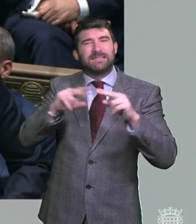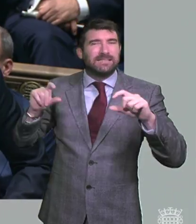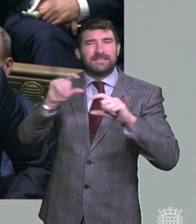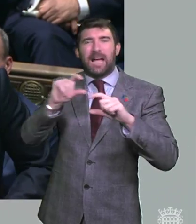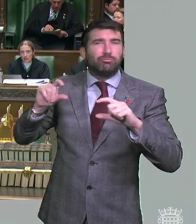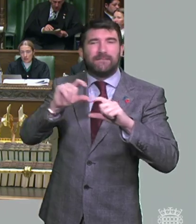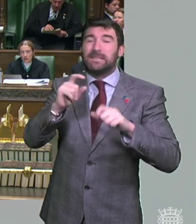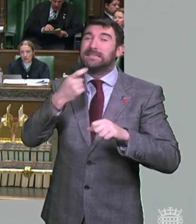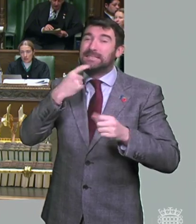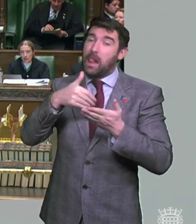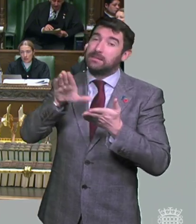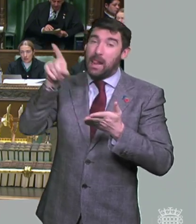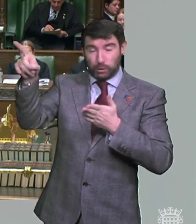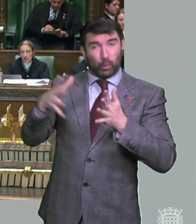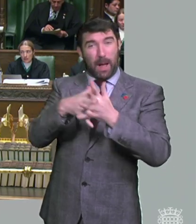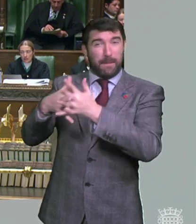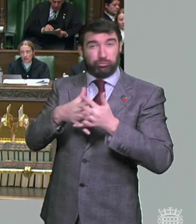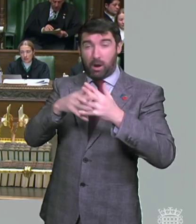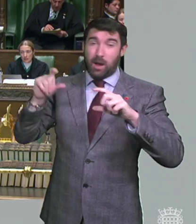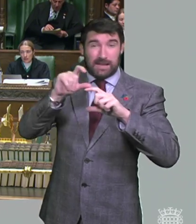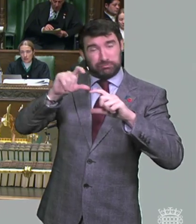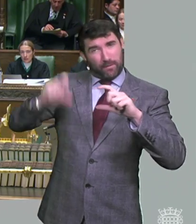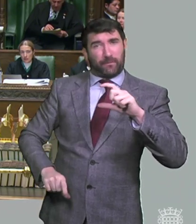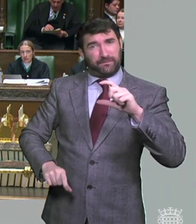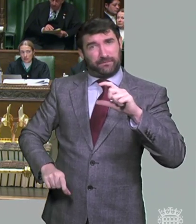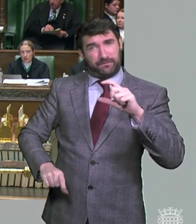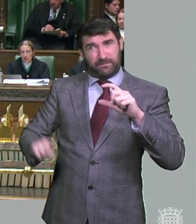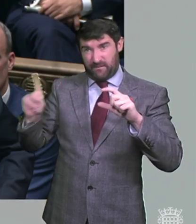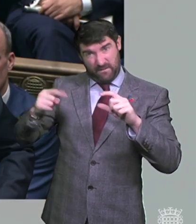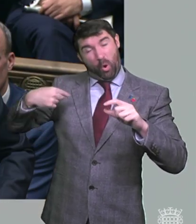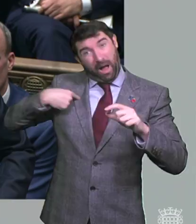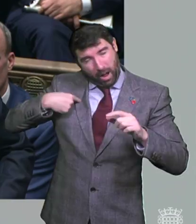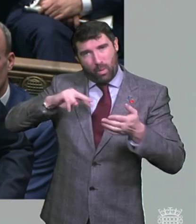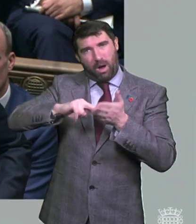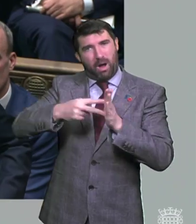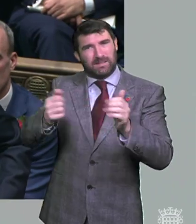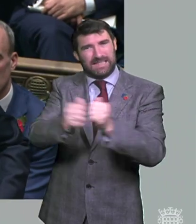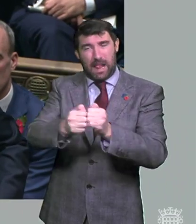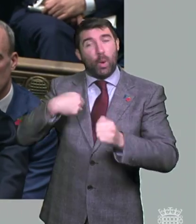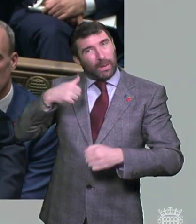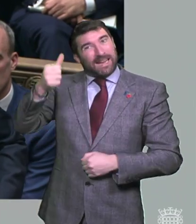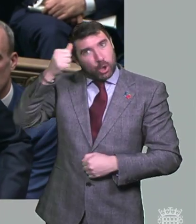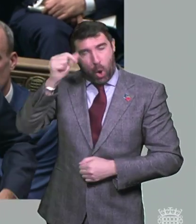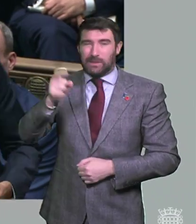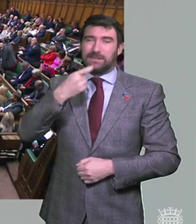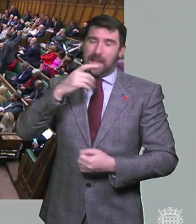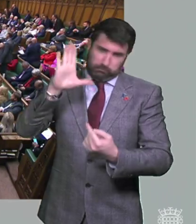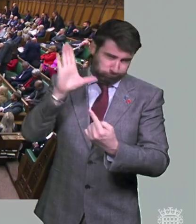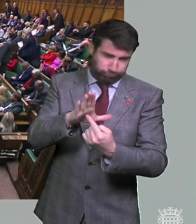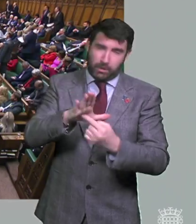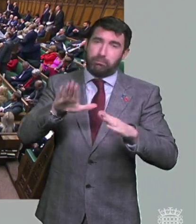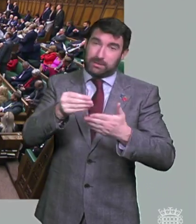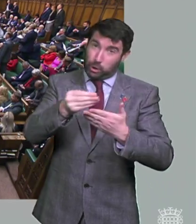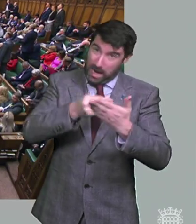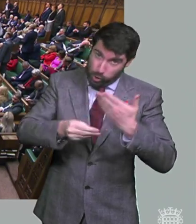The honourable Lady has my assurance that we will continue to support steel, because we recognise its importance to our economy and to our communities up and down the country.